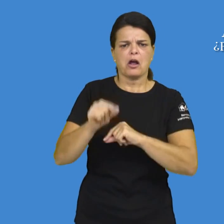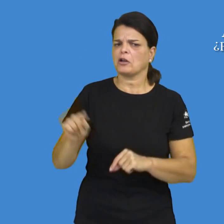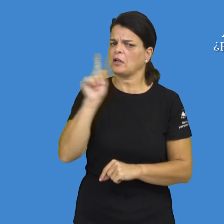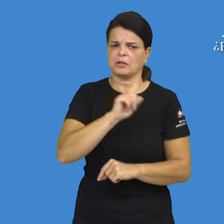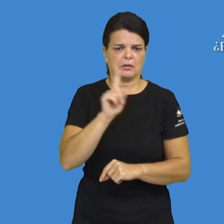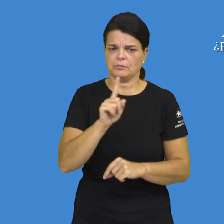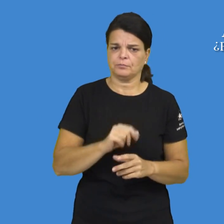no